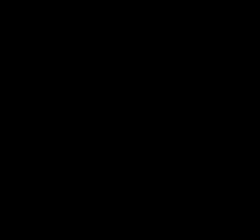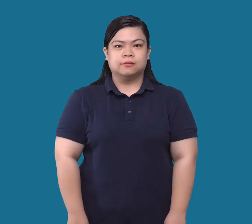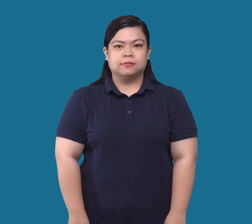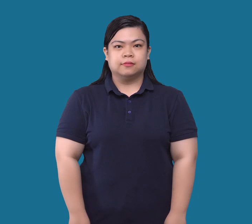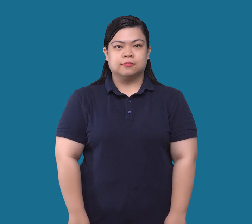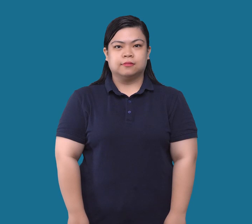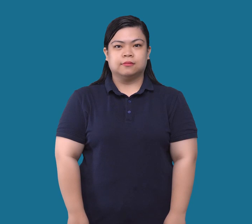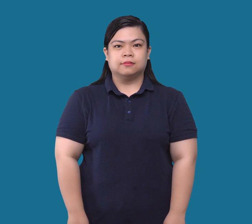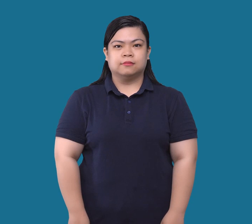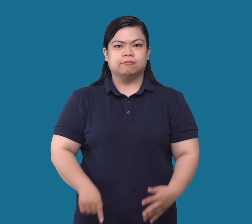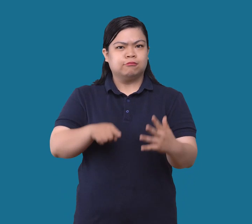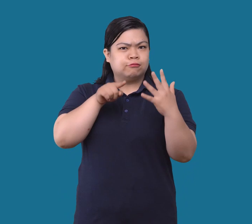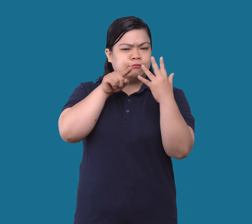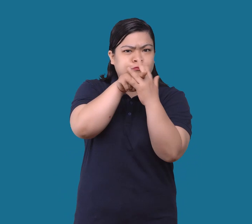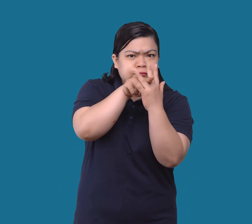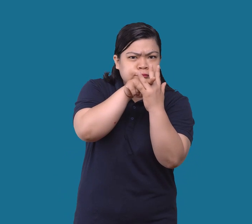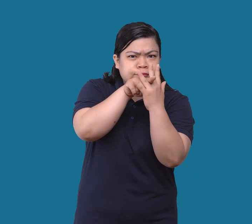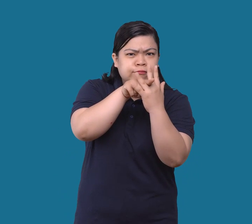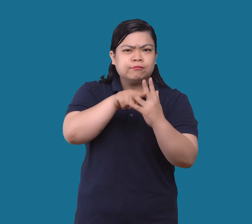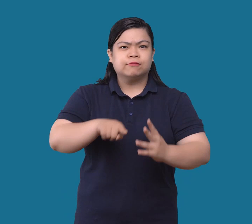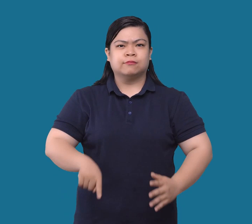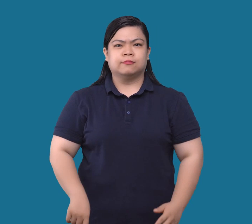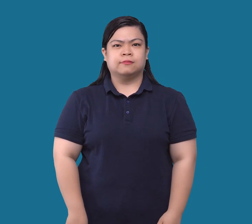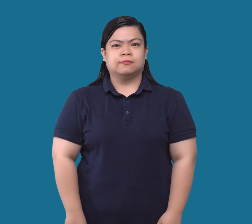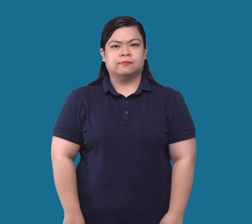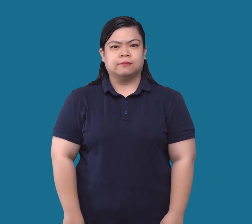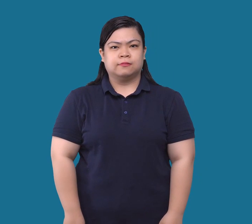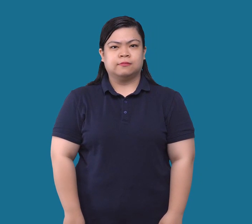thủng